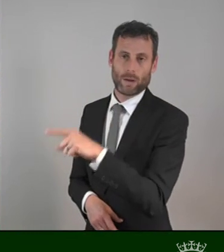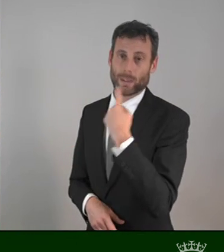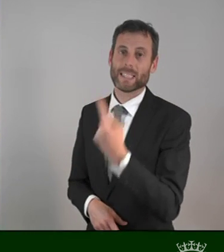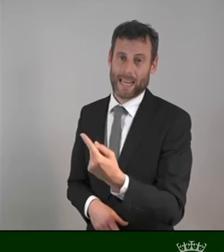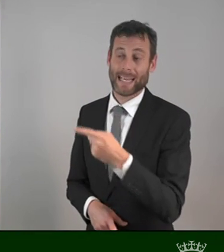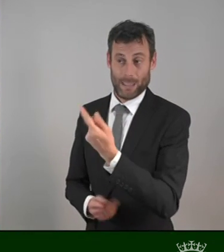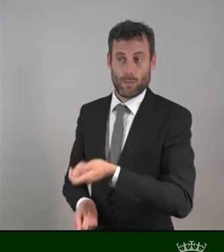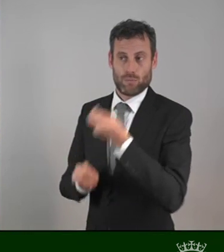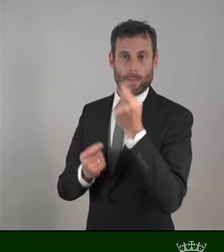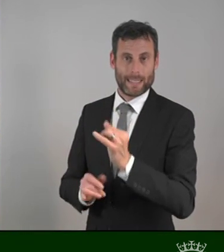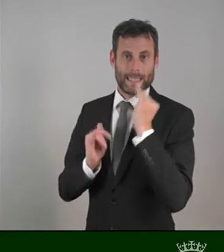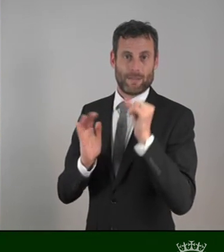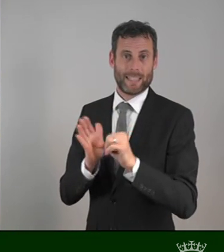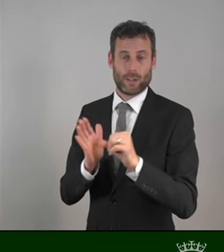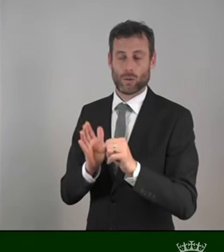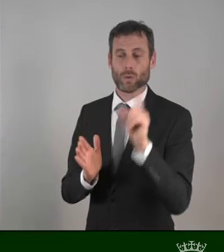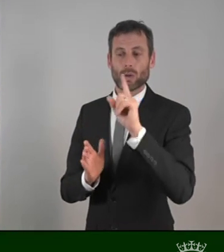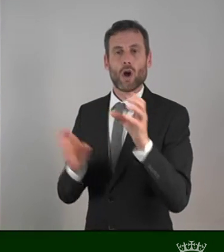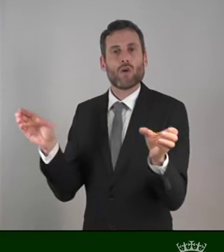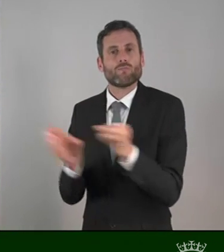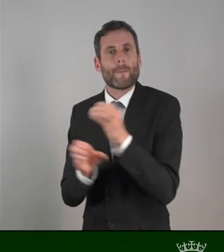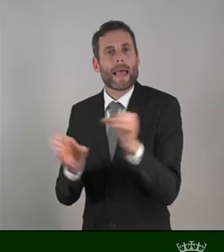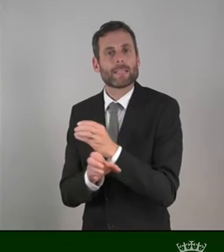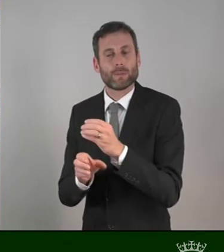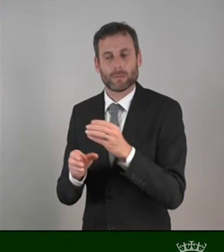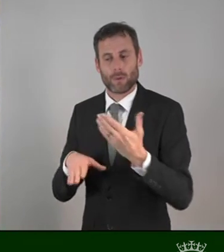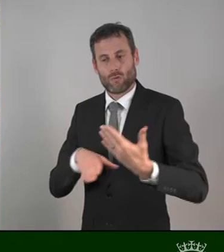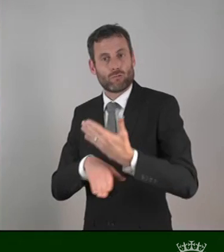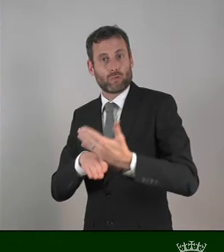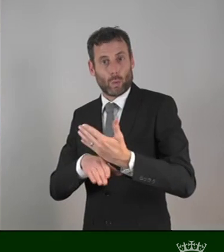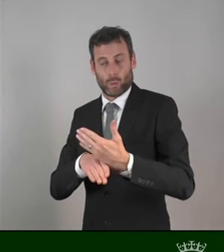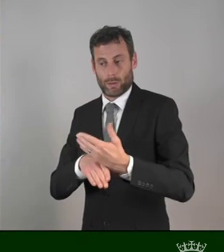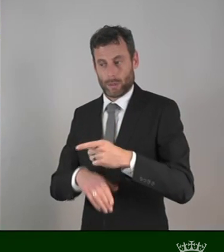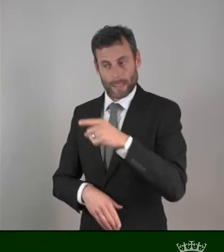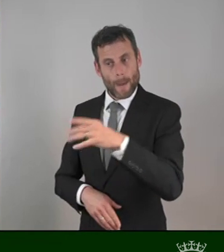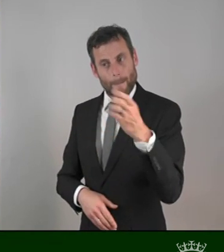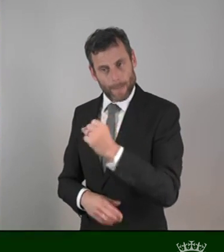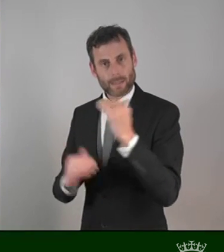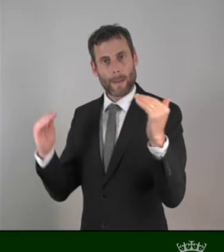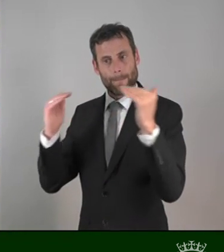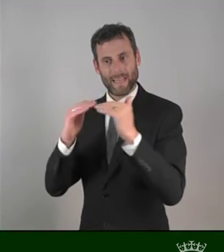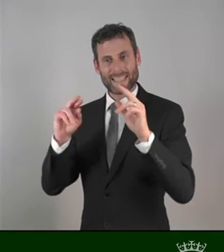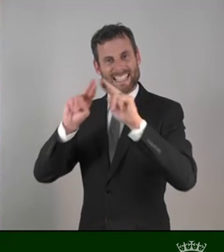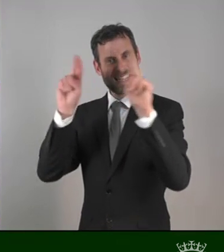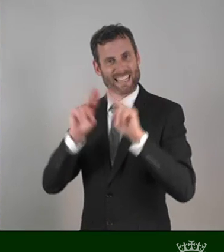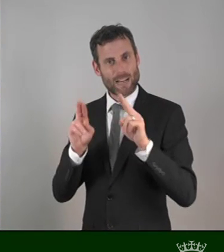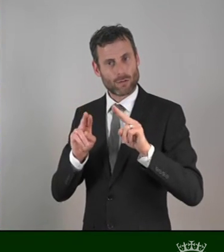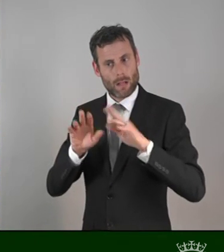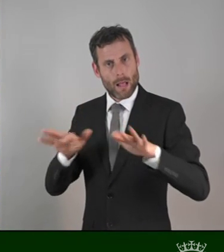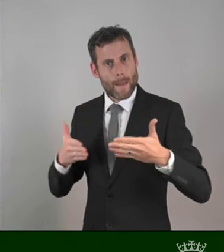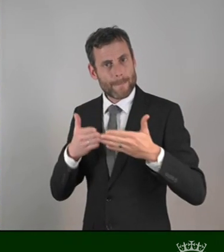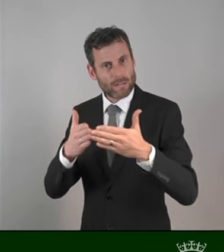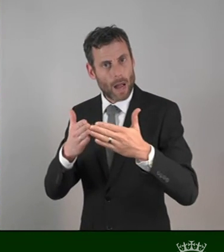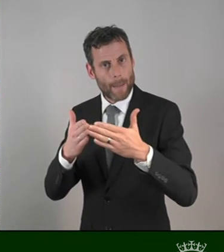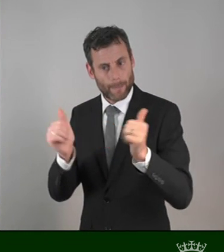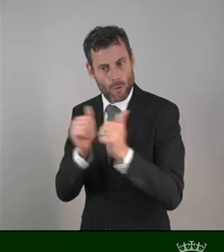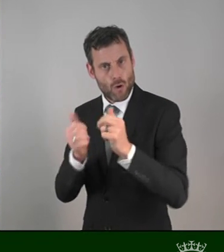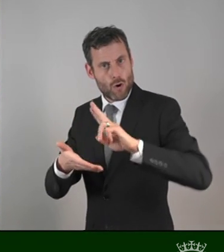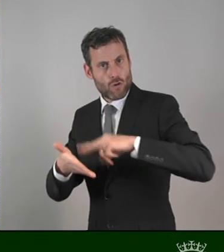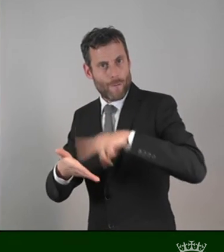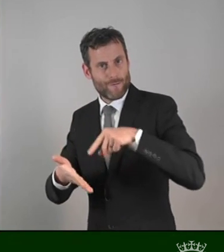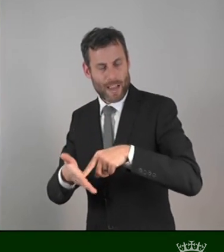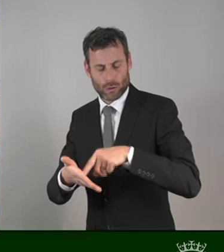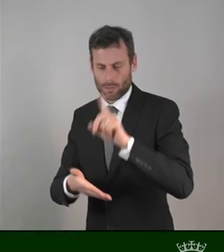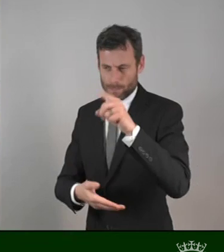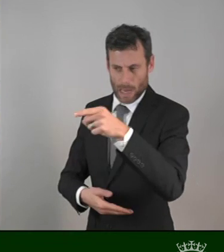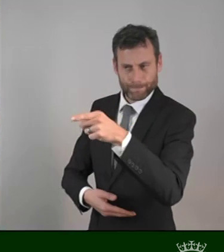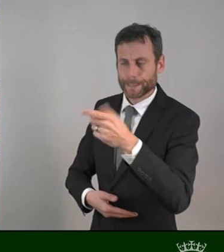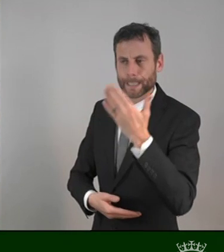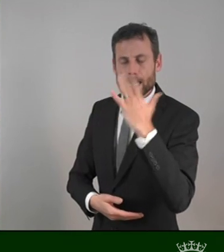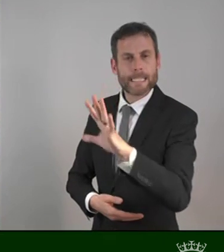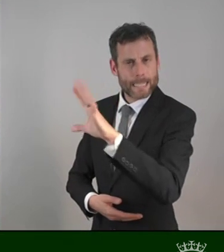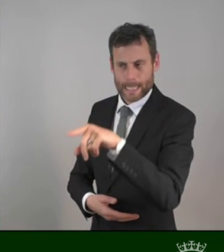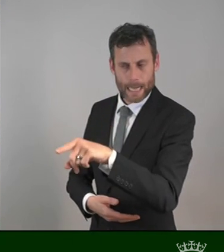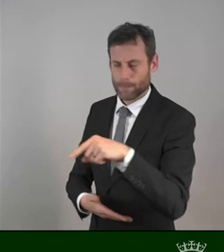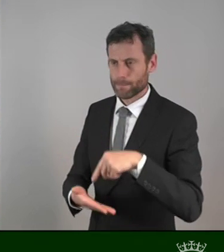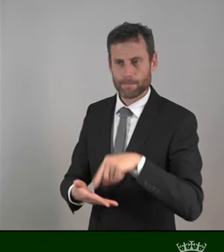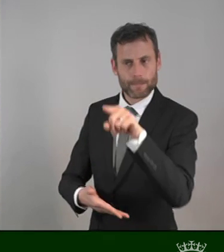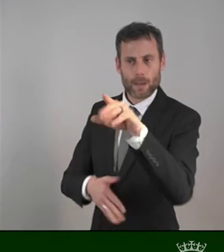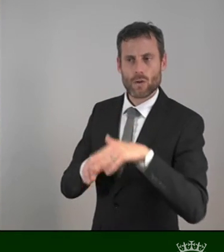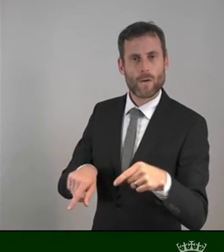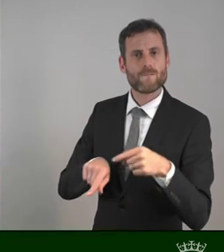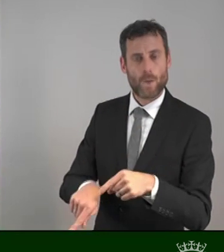I have been told that the replacement crew’s working pattern meets the requirements of international maritime conventions, but plainly there are concerns for all the reasons that he mentions.